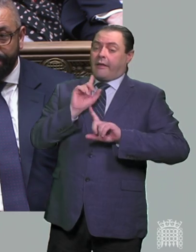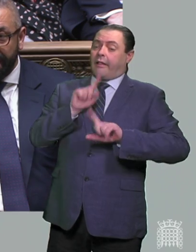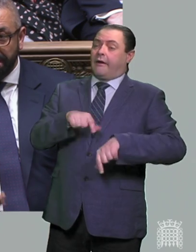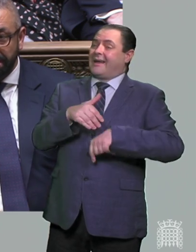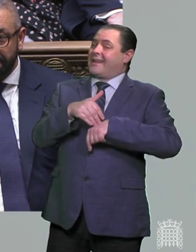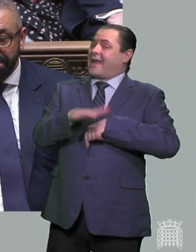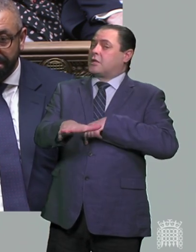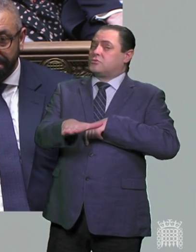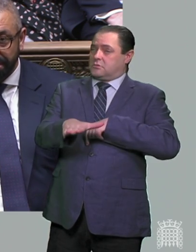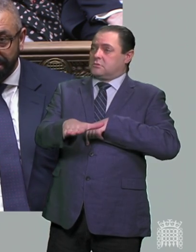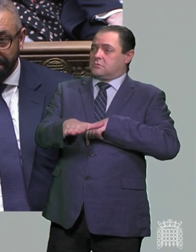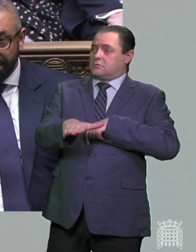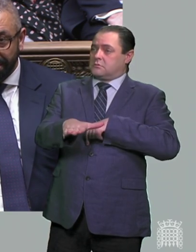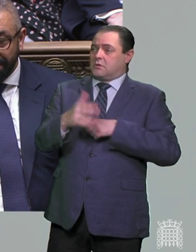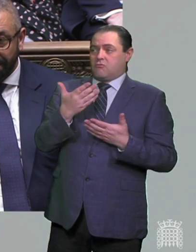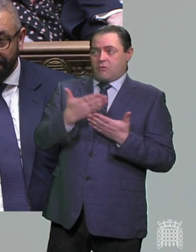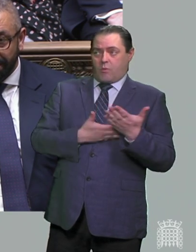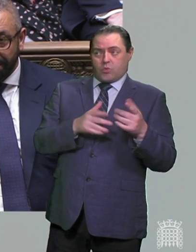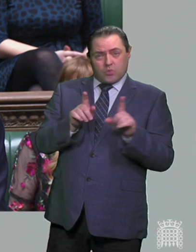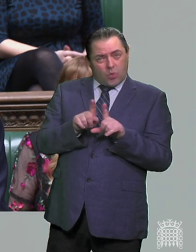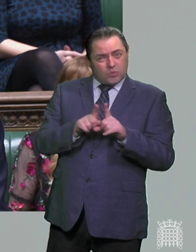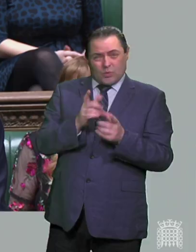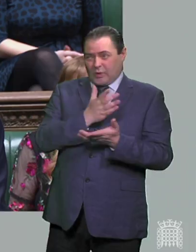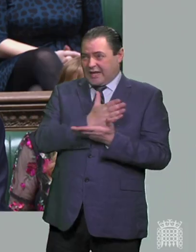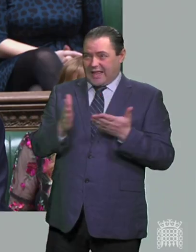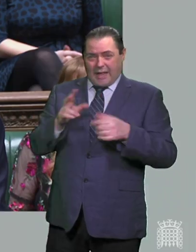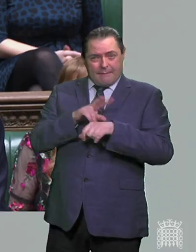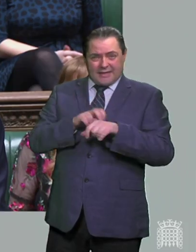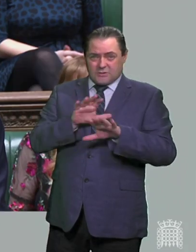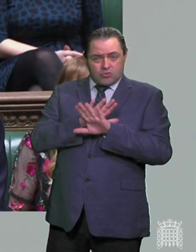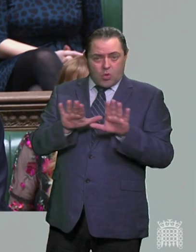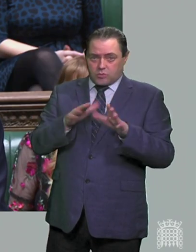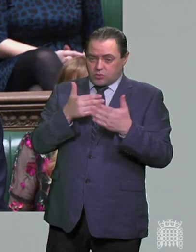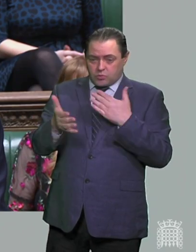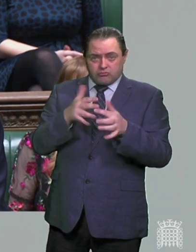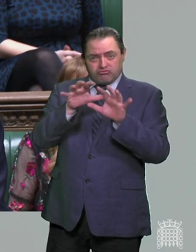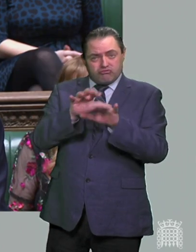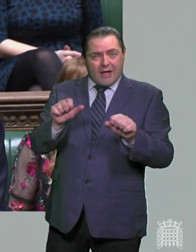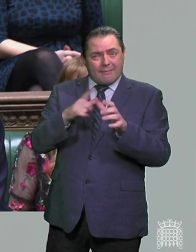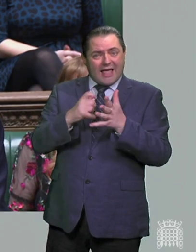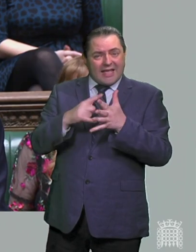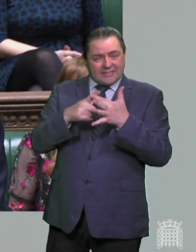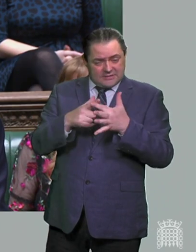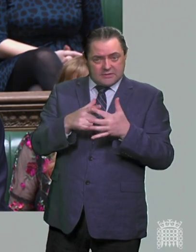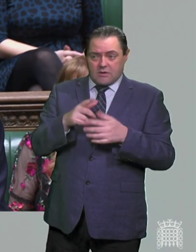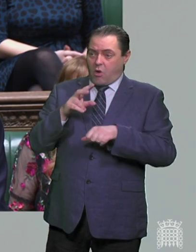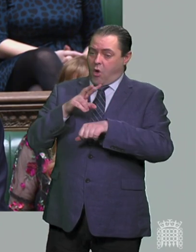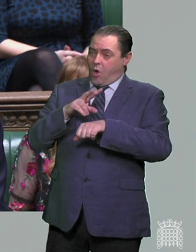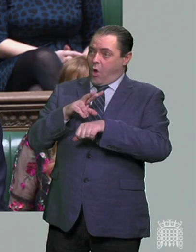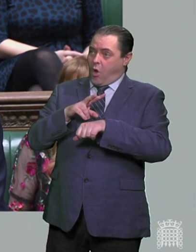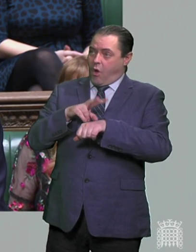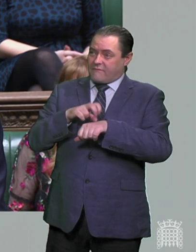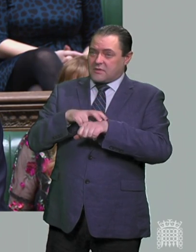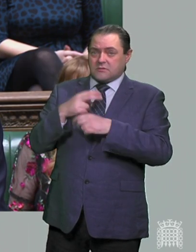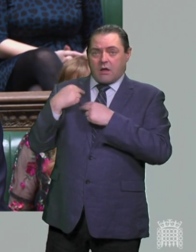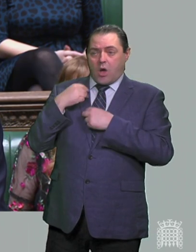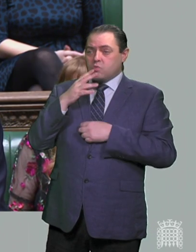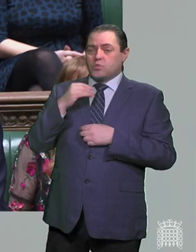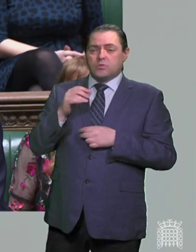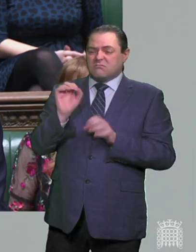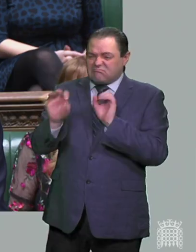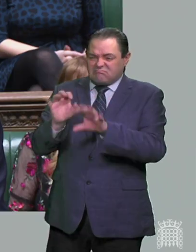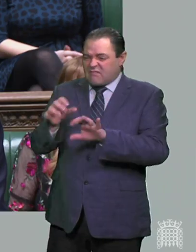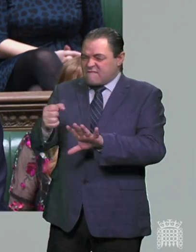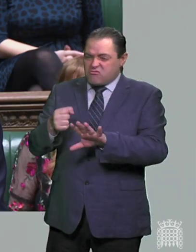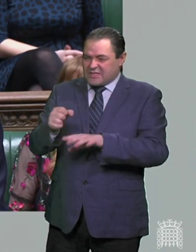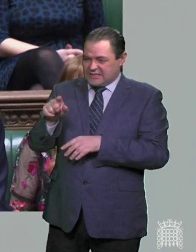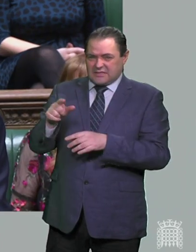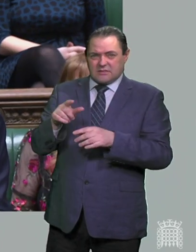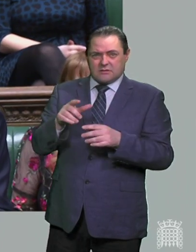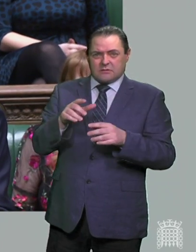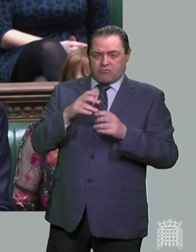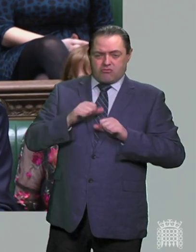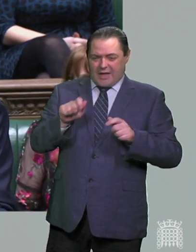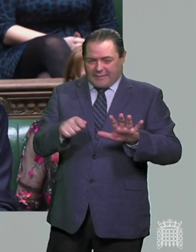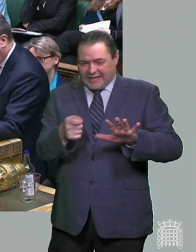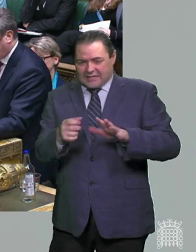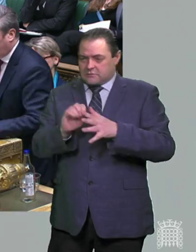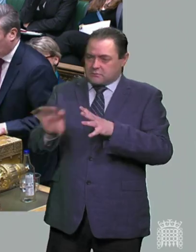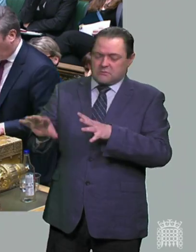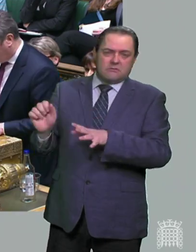The report also exposes chronic failures by the police to deal with rape cases, with officers using “overstuffed…or broken fridges” to store rape kits from victims.